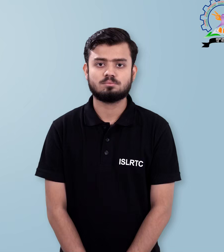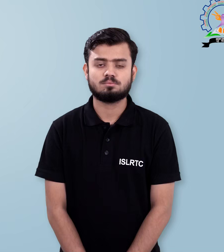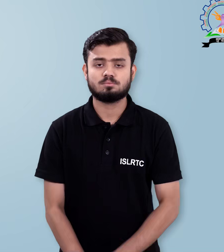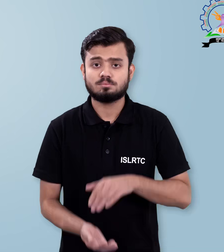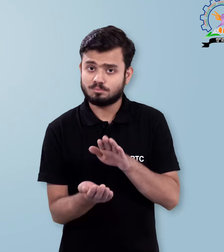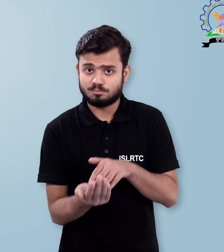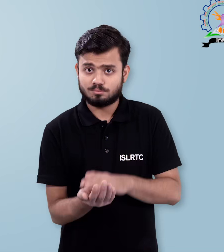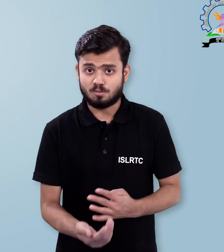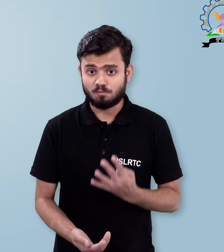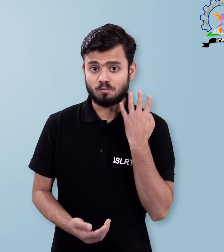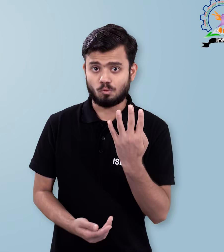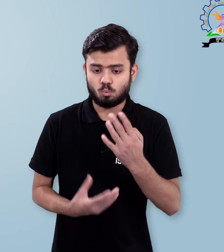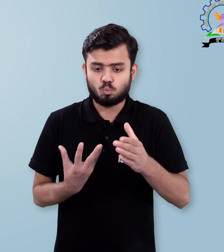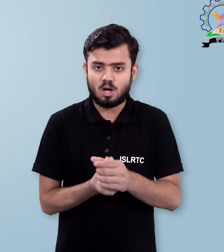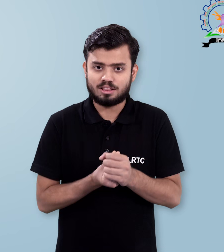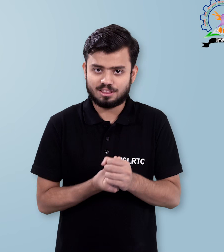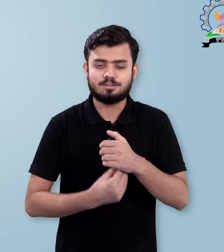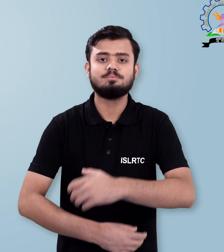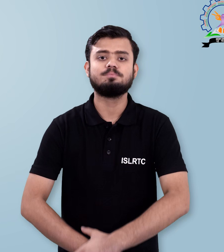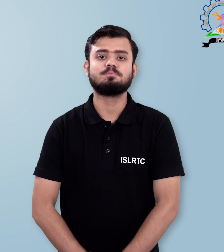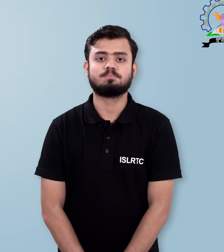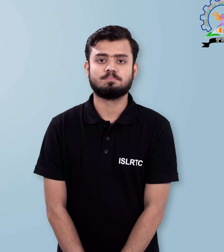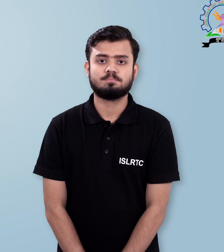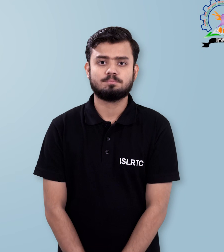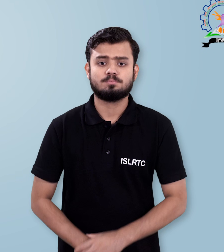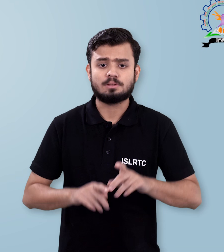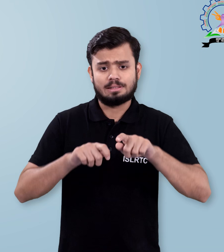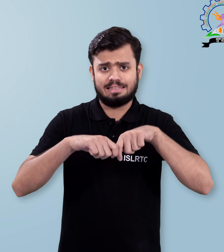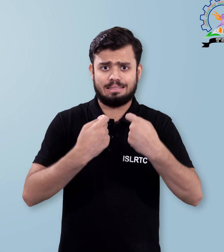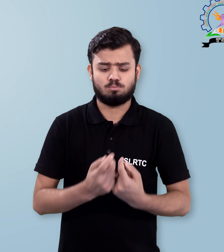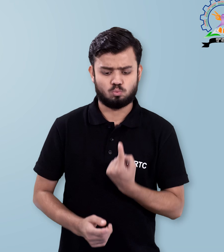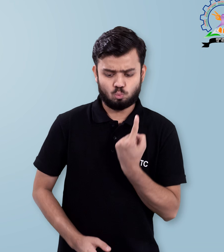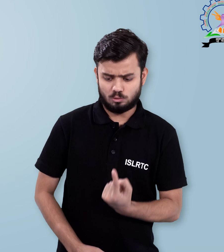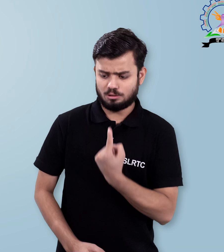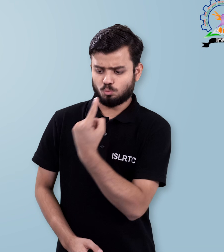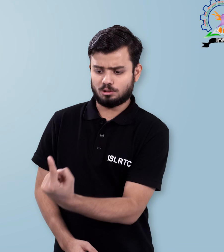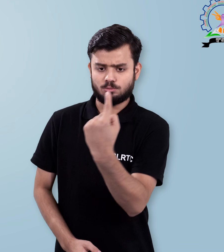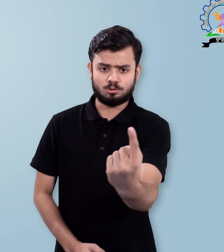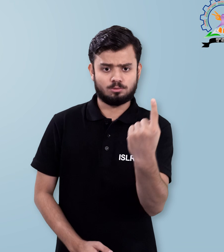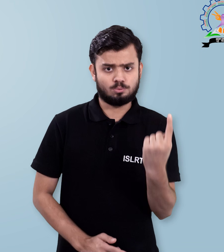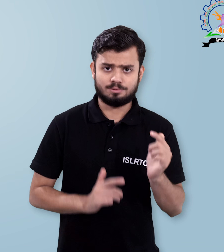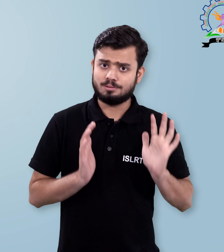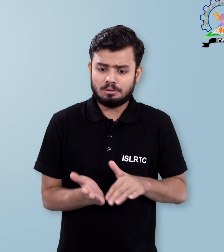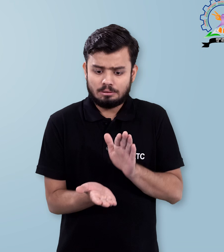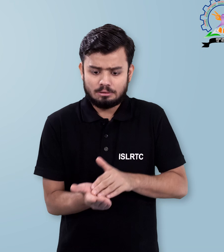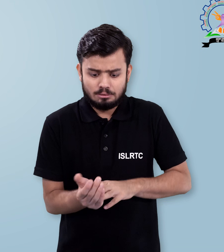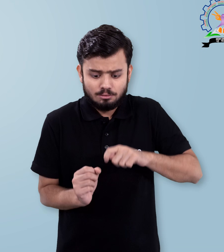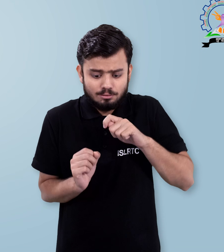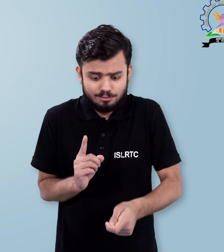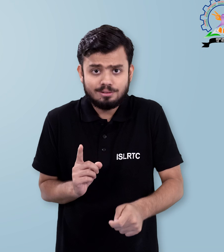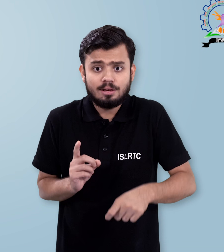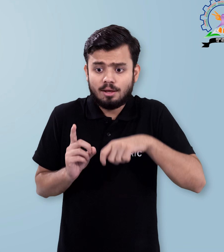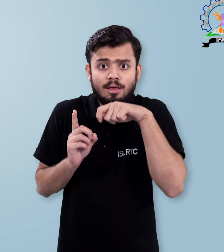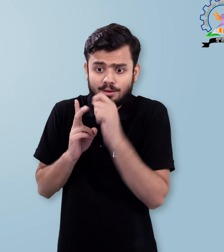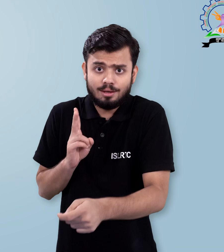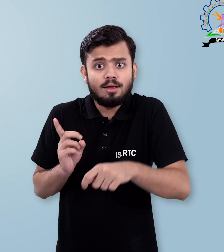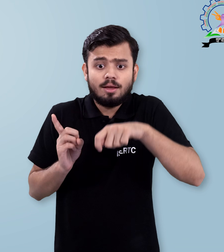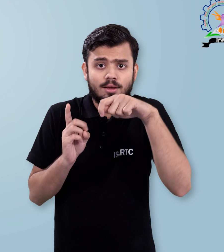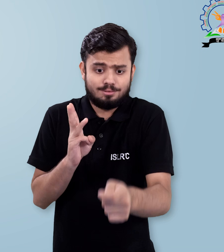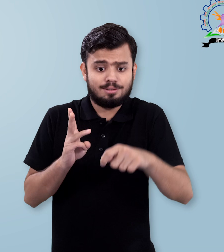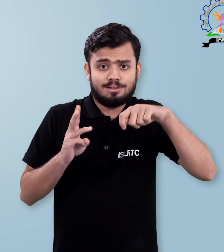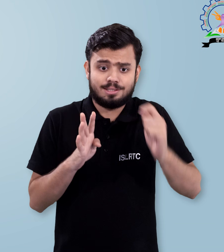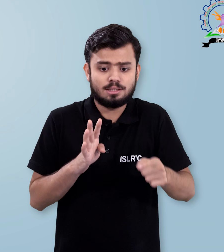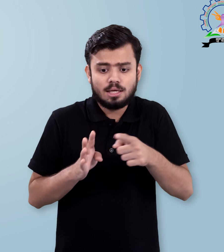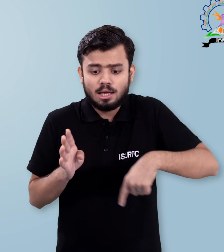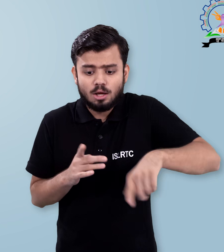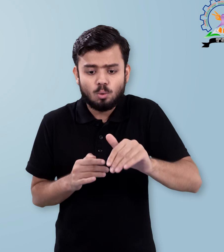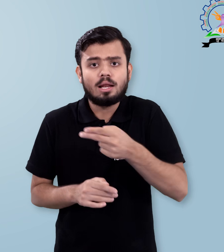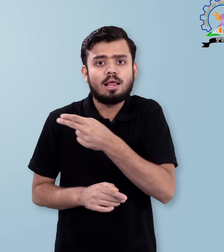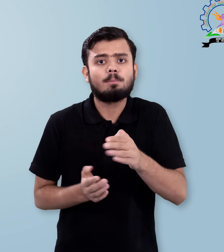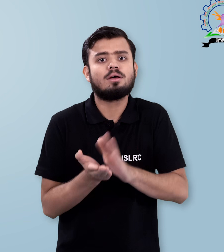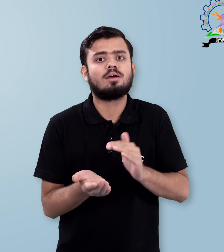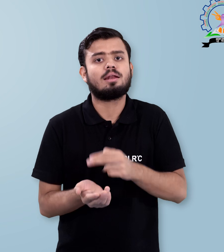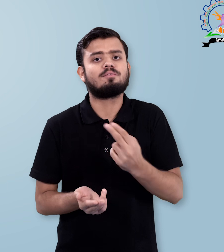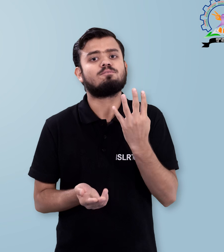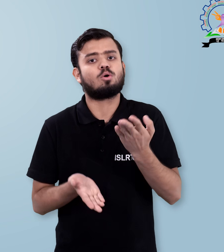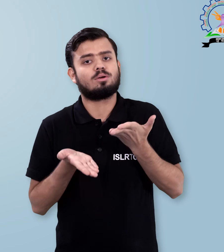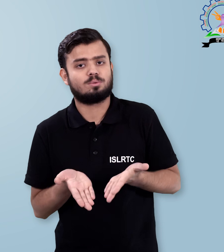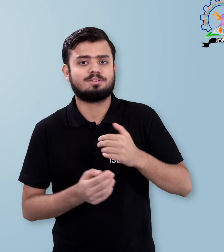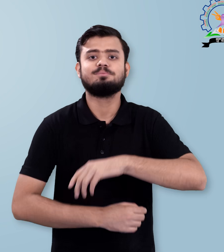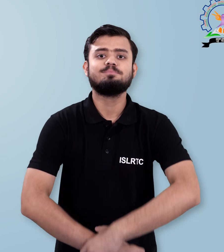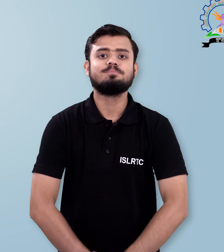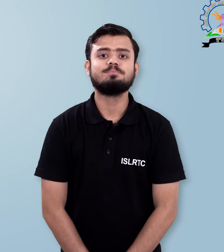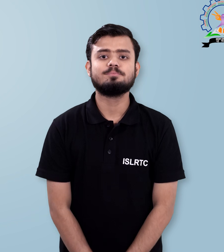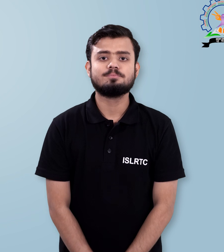Trick